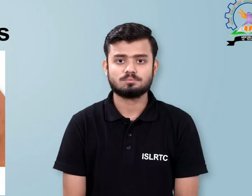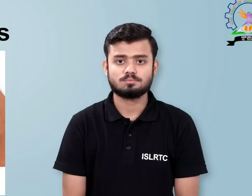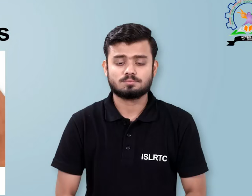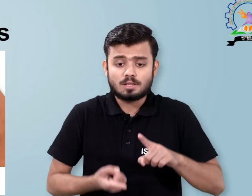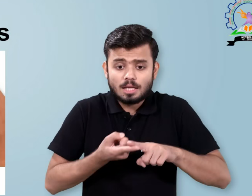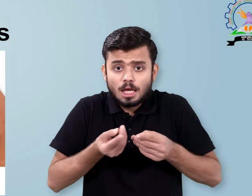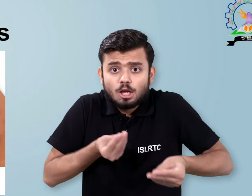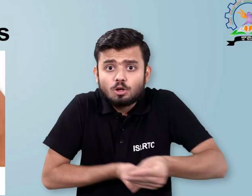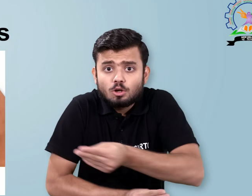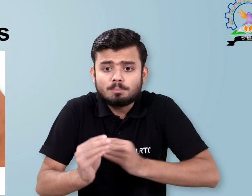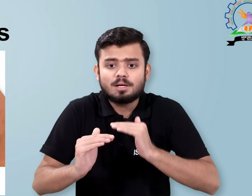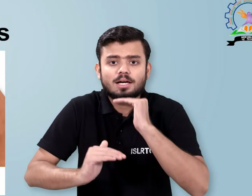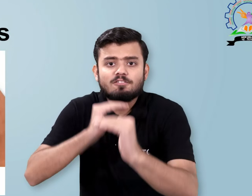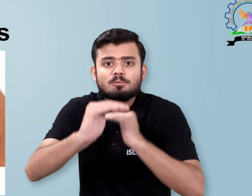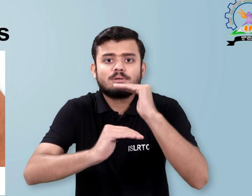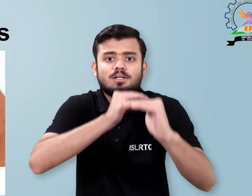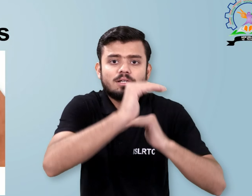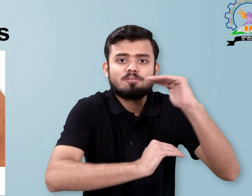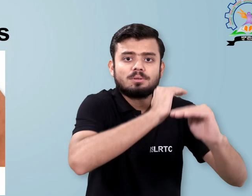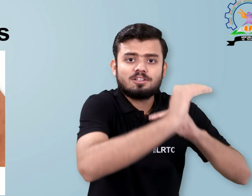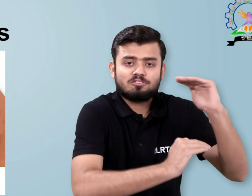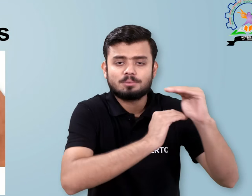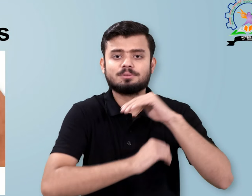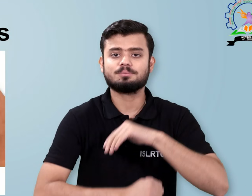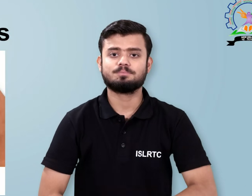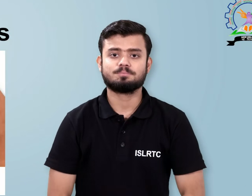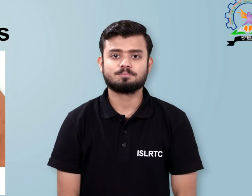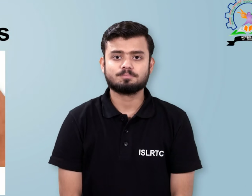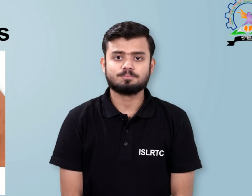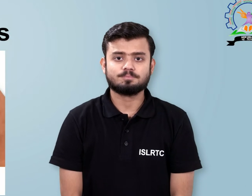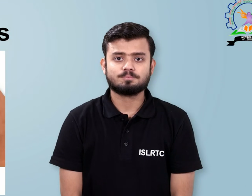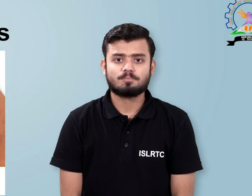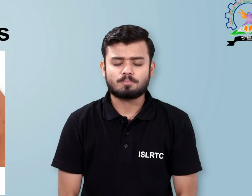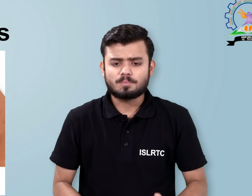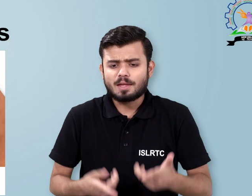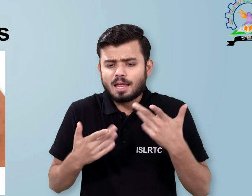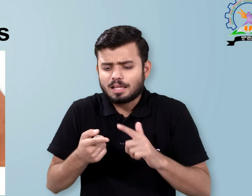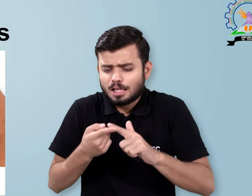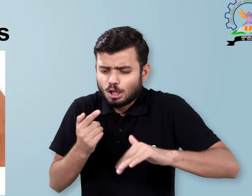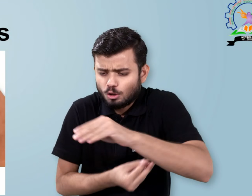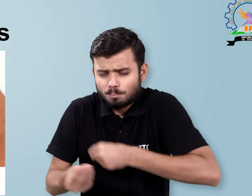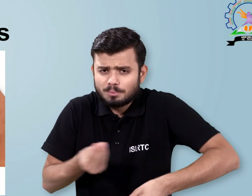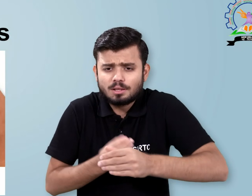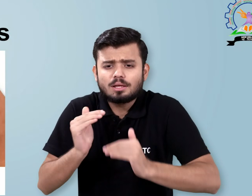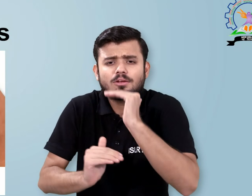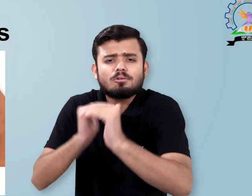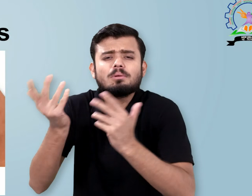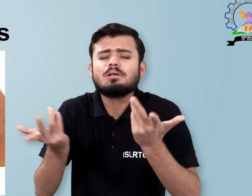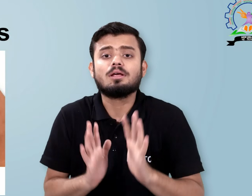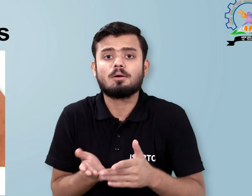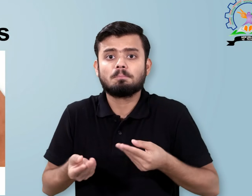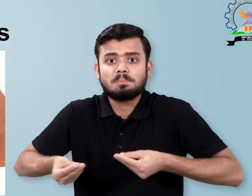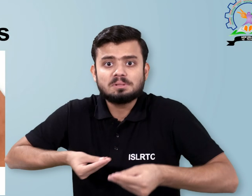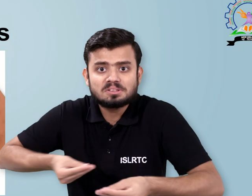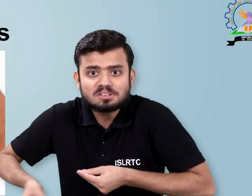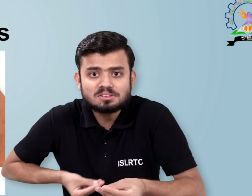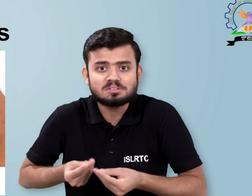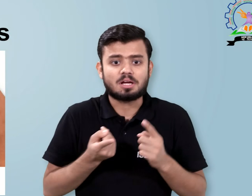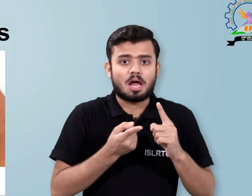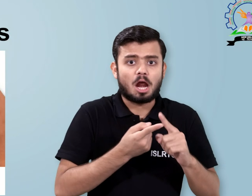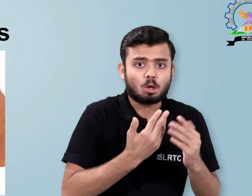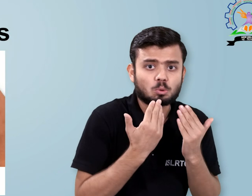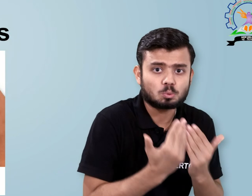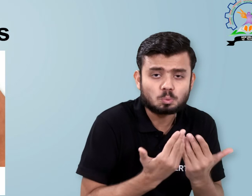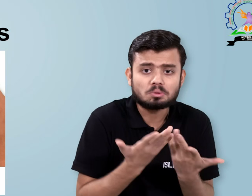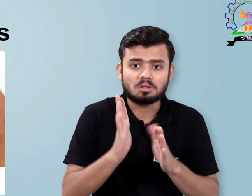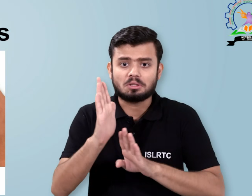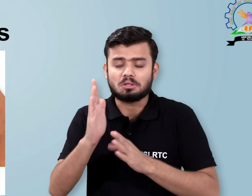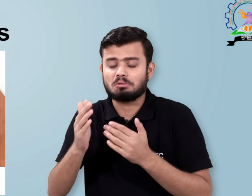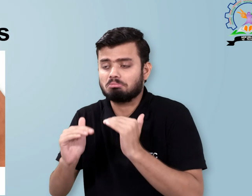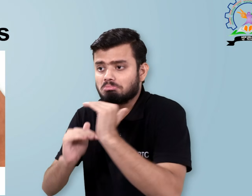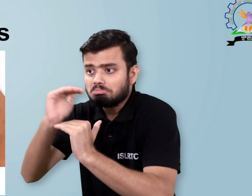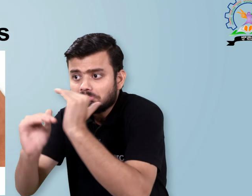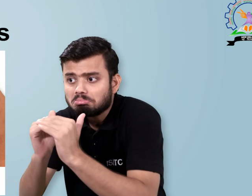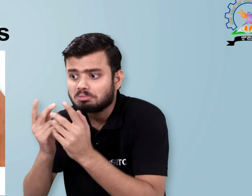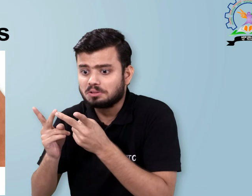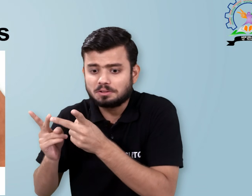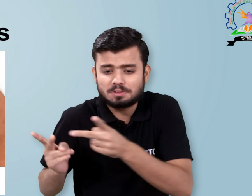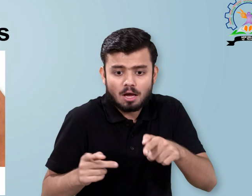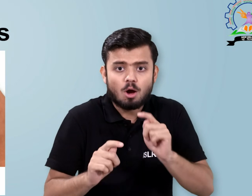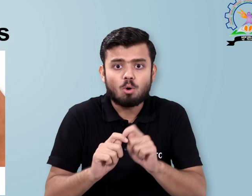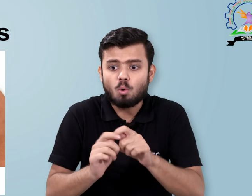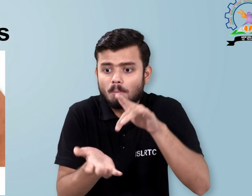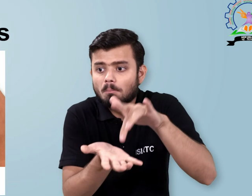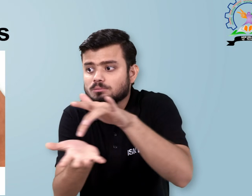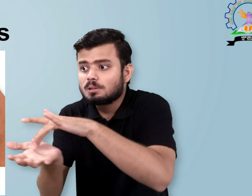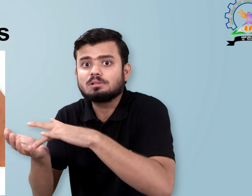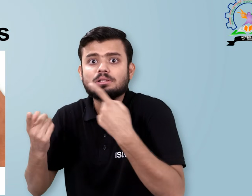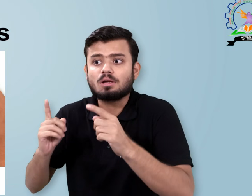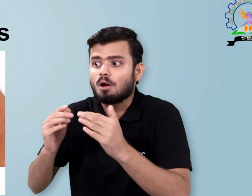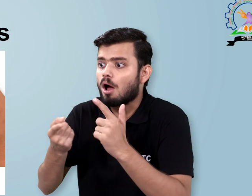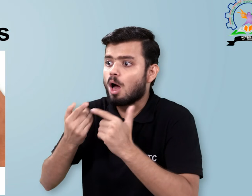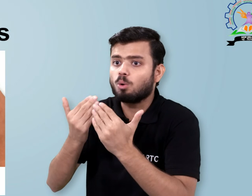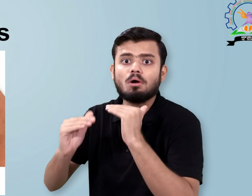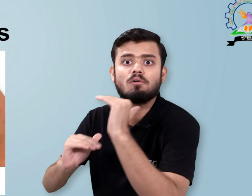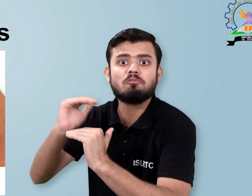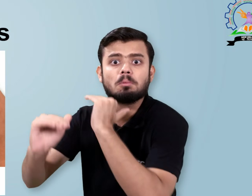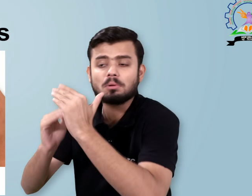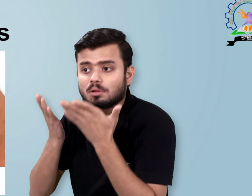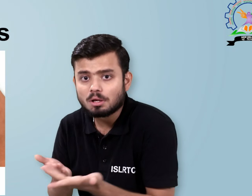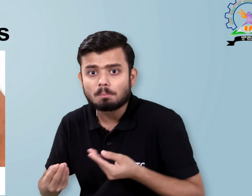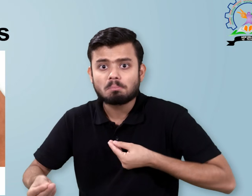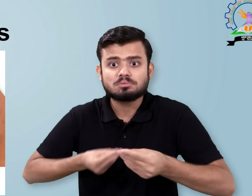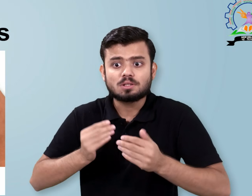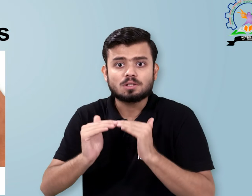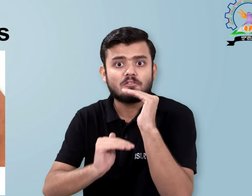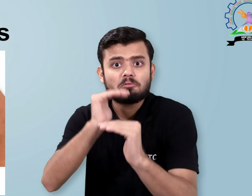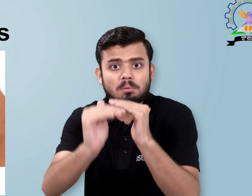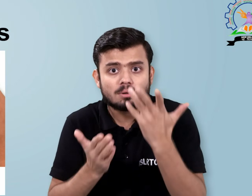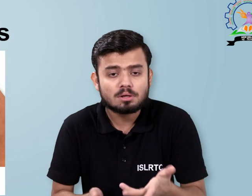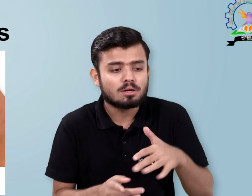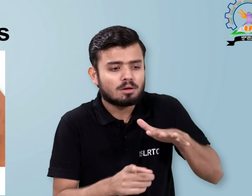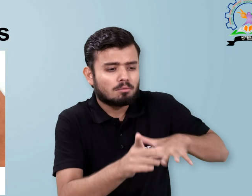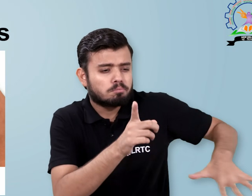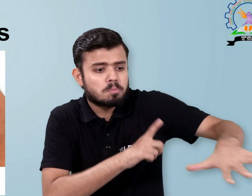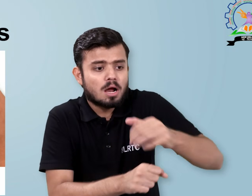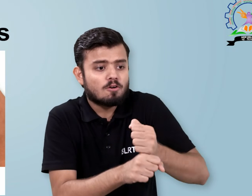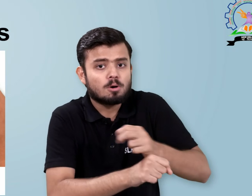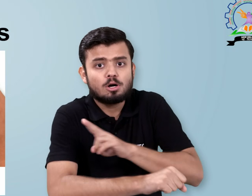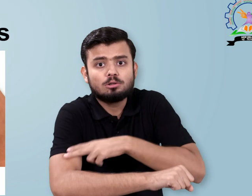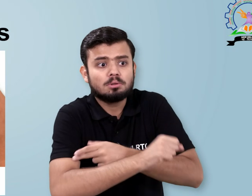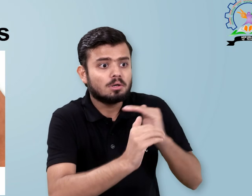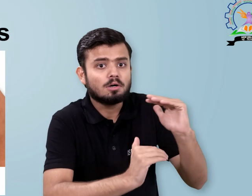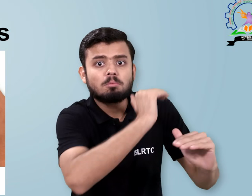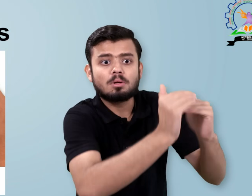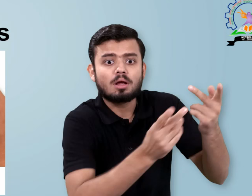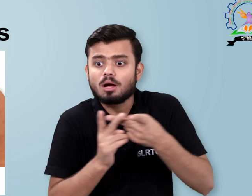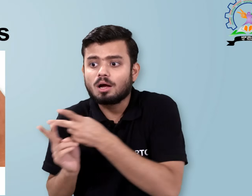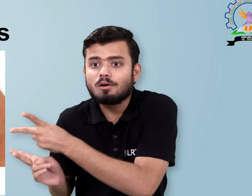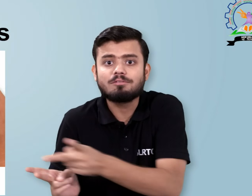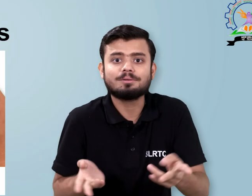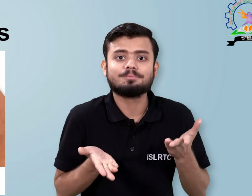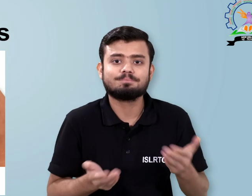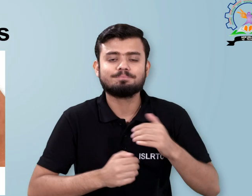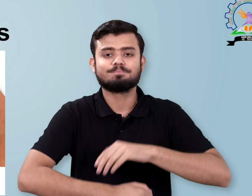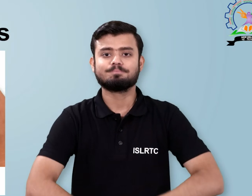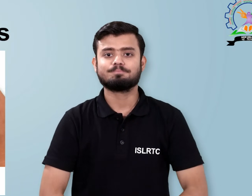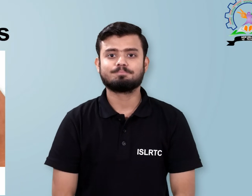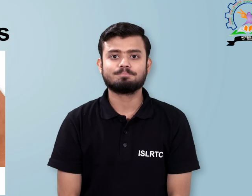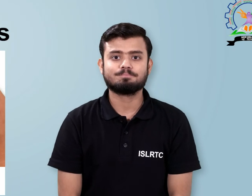Economic sectors Broad groups of activities that help with the economic prosperity of a nation.